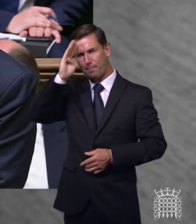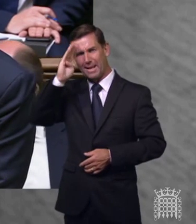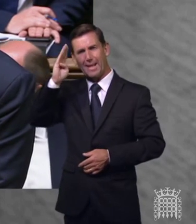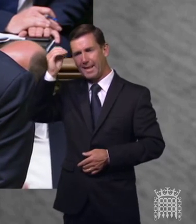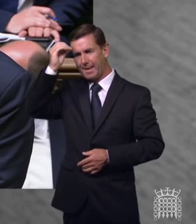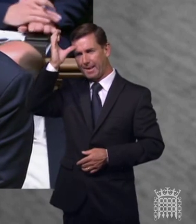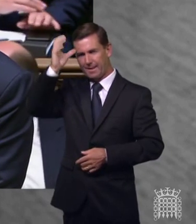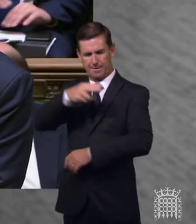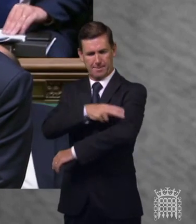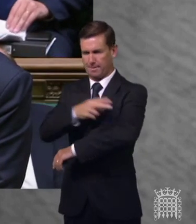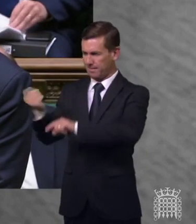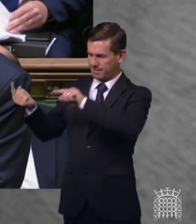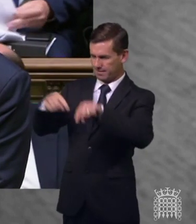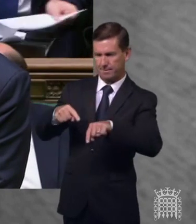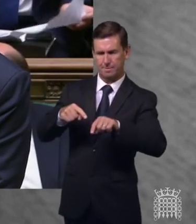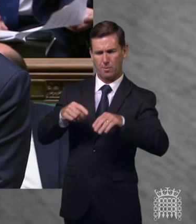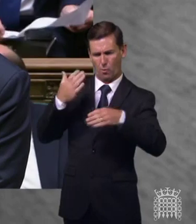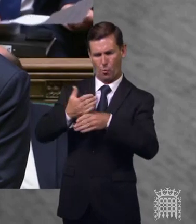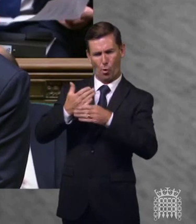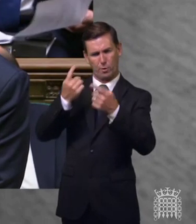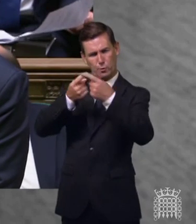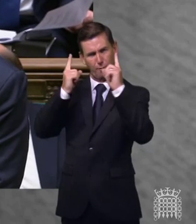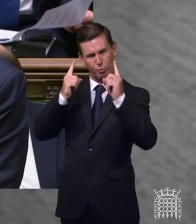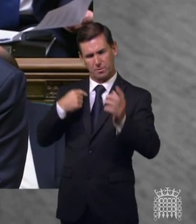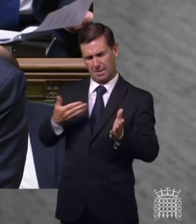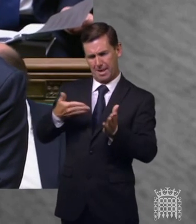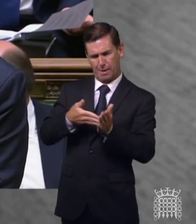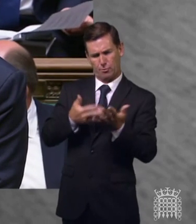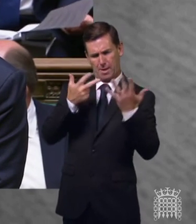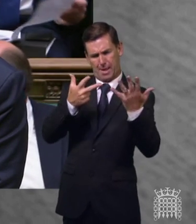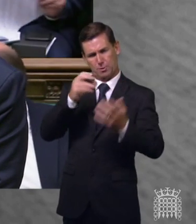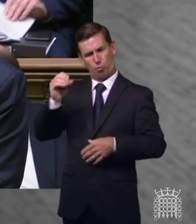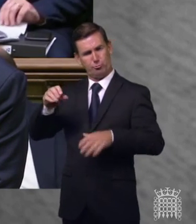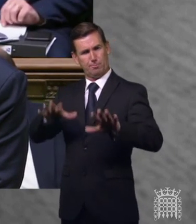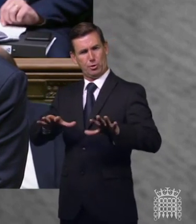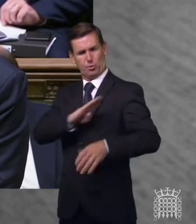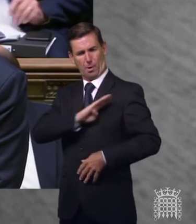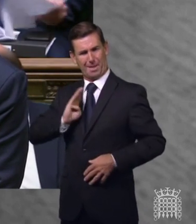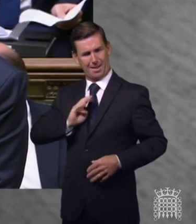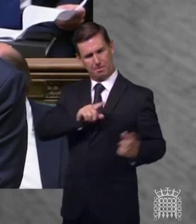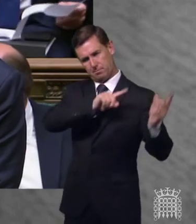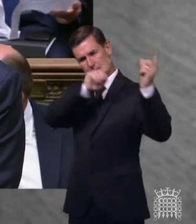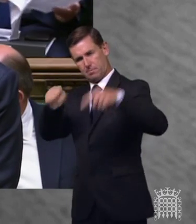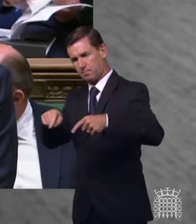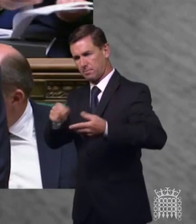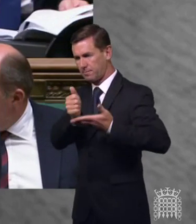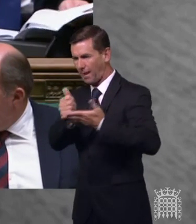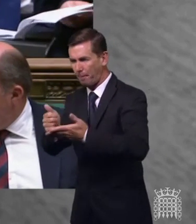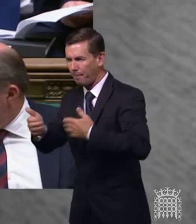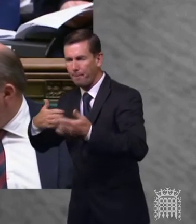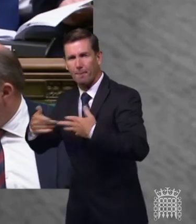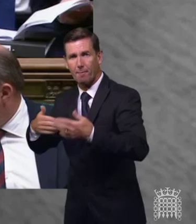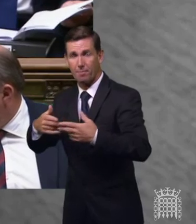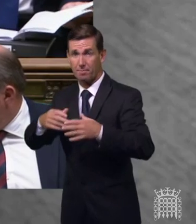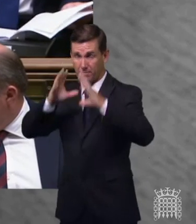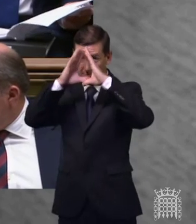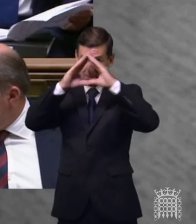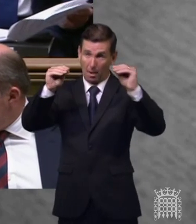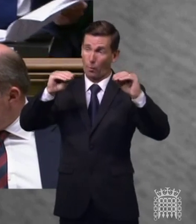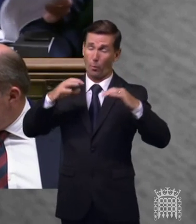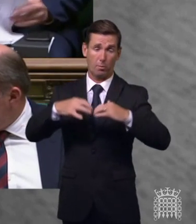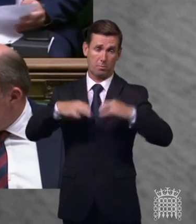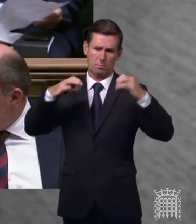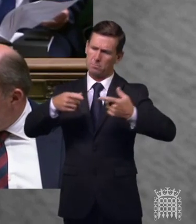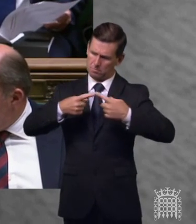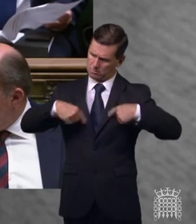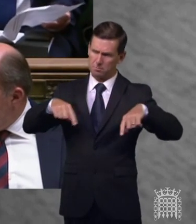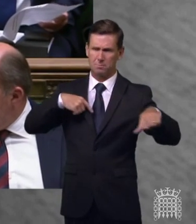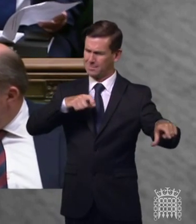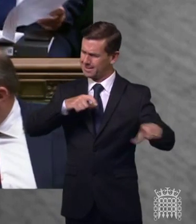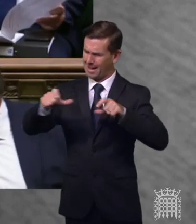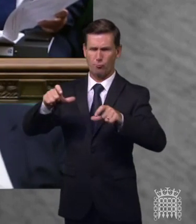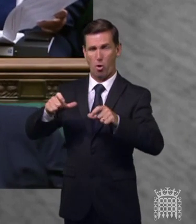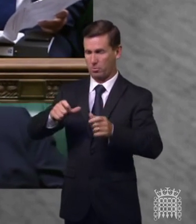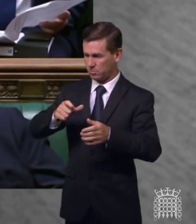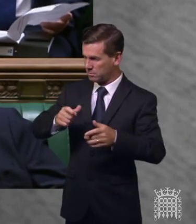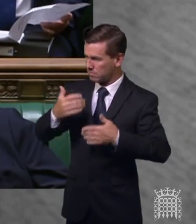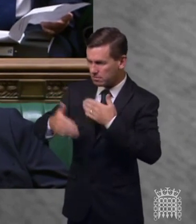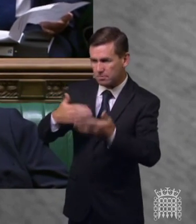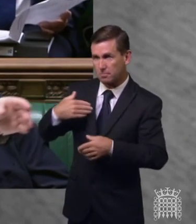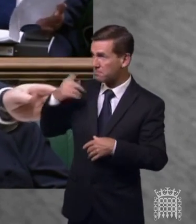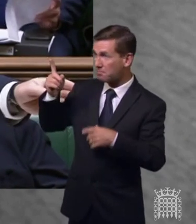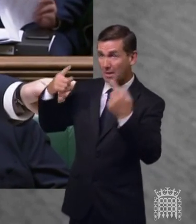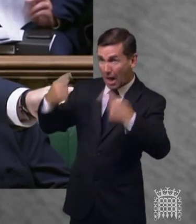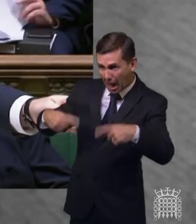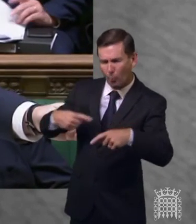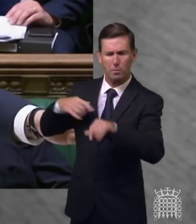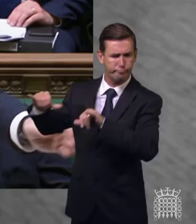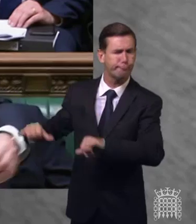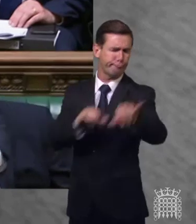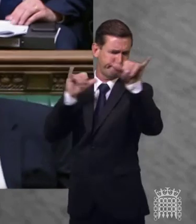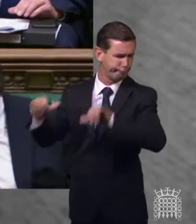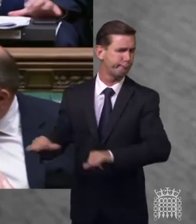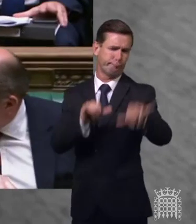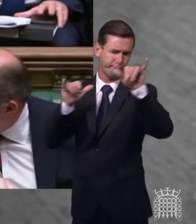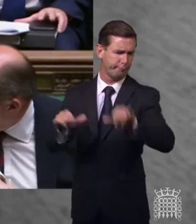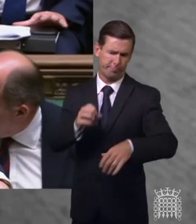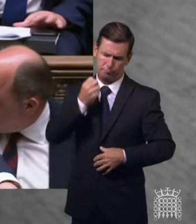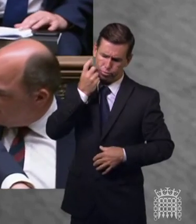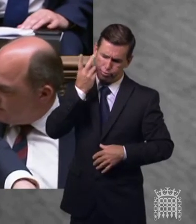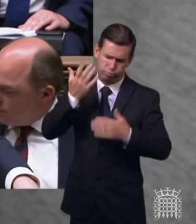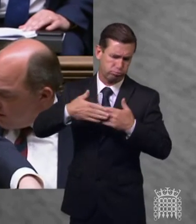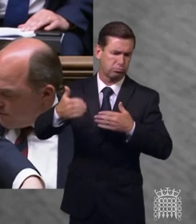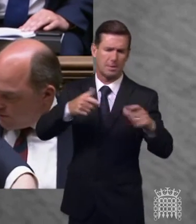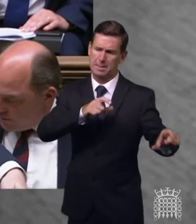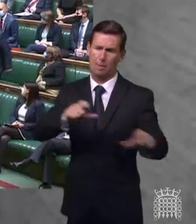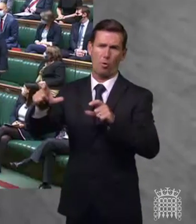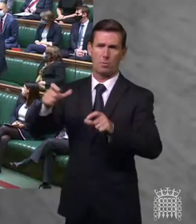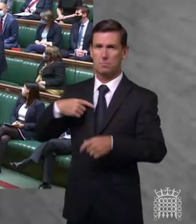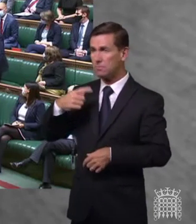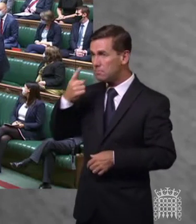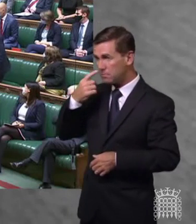We are deploying an additional 800 British troops to support this evacuation operation and I can assure the House that we will continue the operation for as long as conditions at the airport allow.